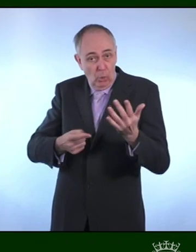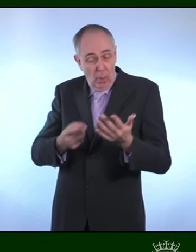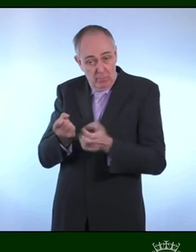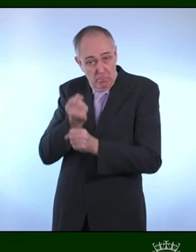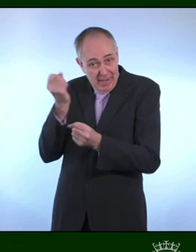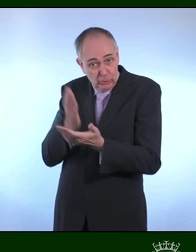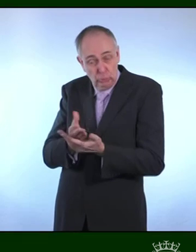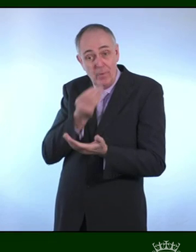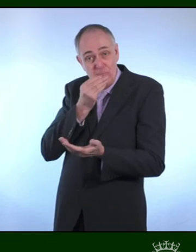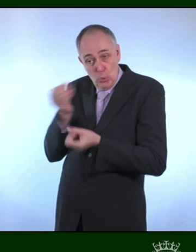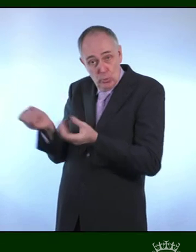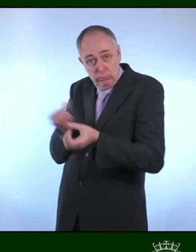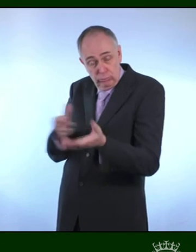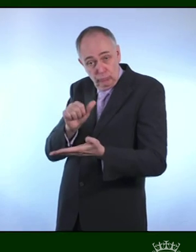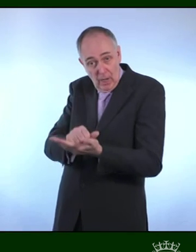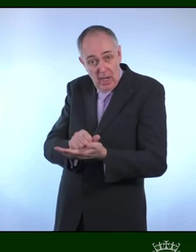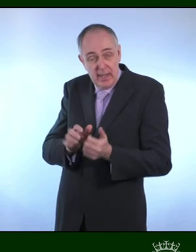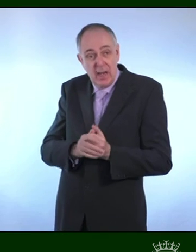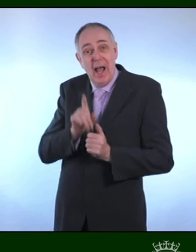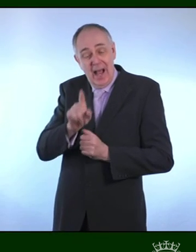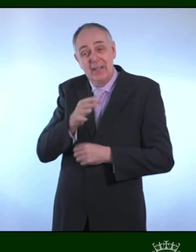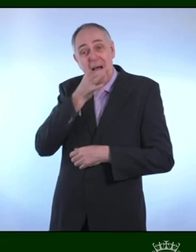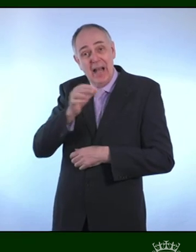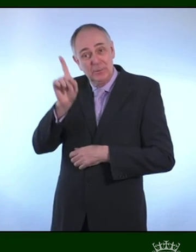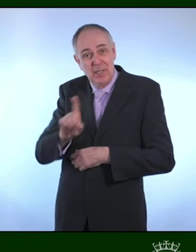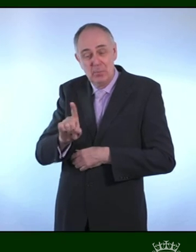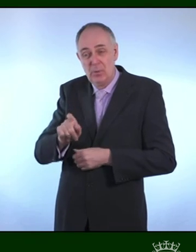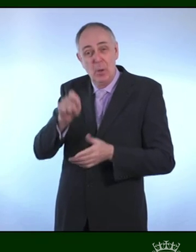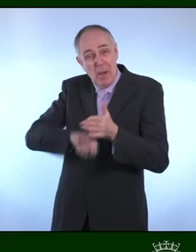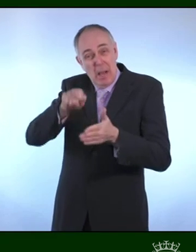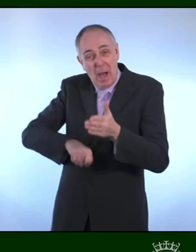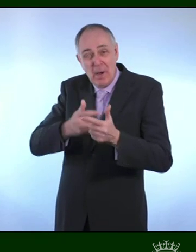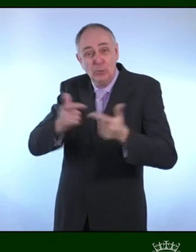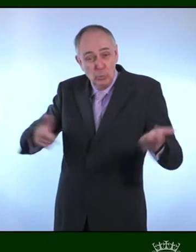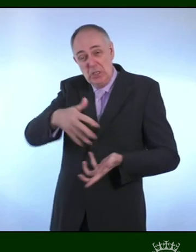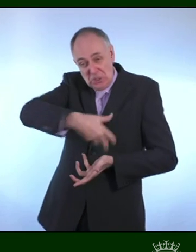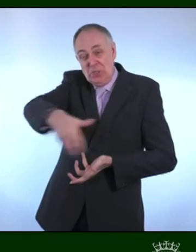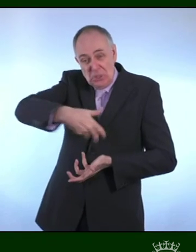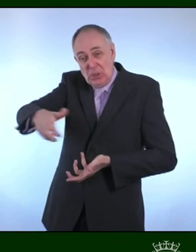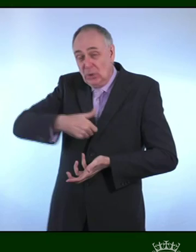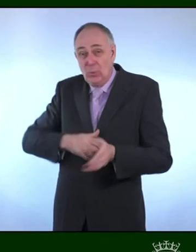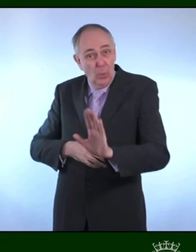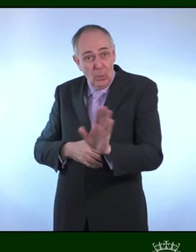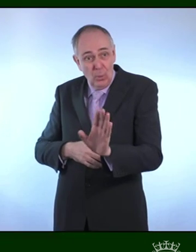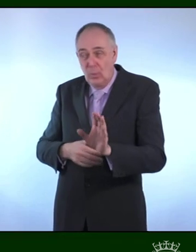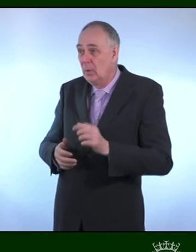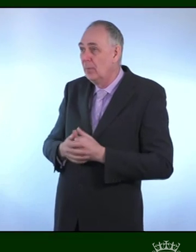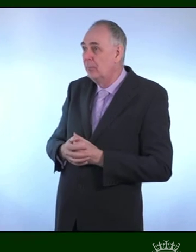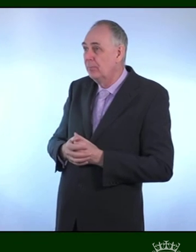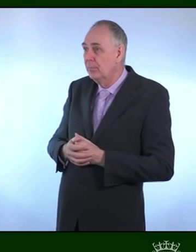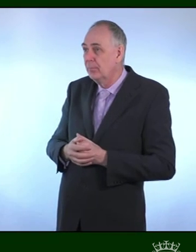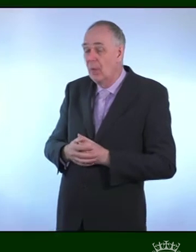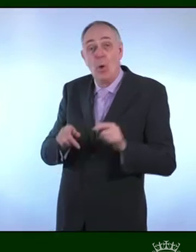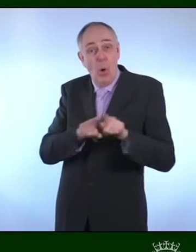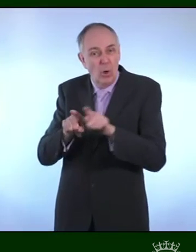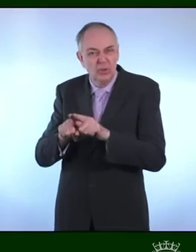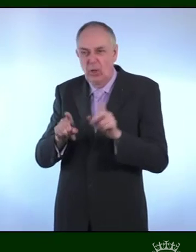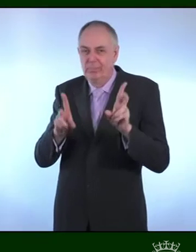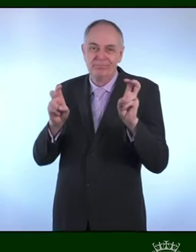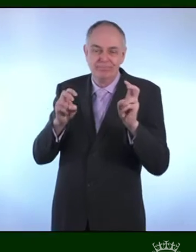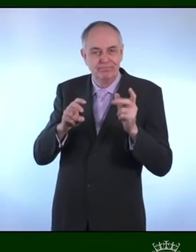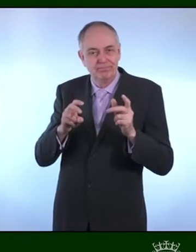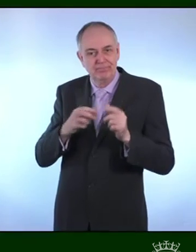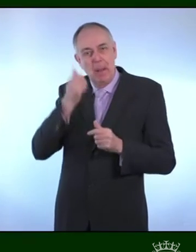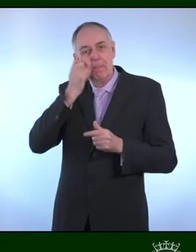Will he join me in calling on people to take only what they need, not to stockpile and to stamp out the disgusting scourge of black market profiteering?